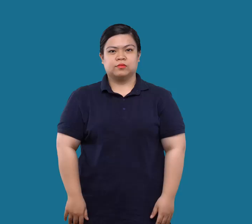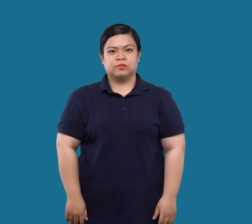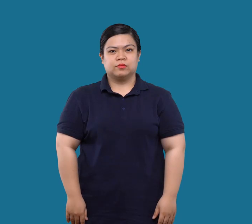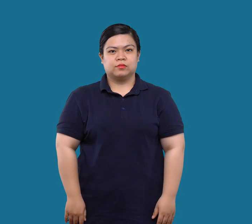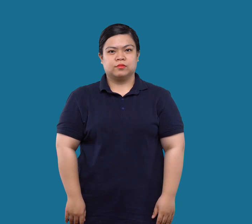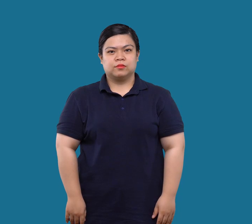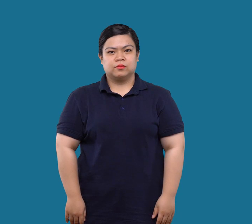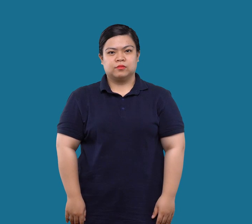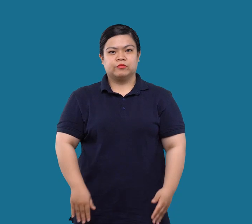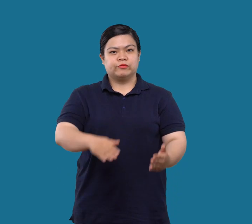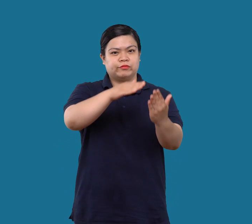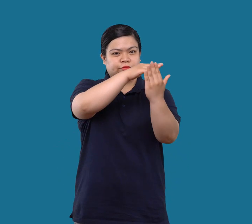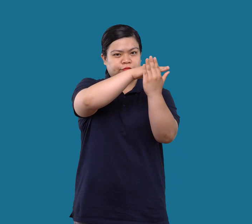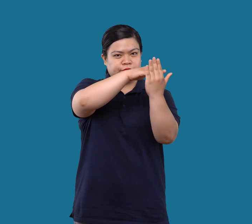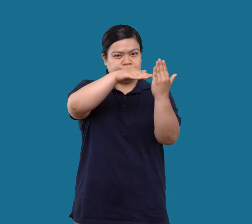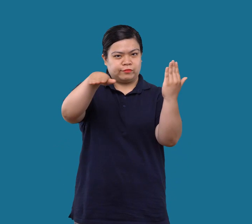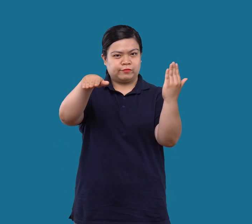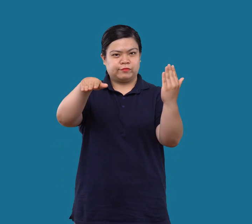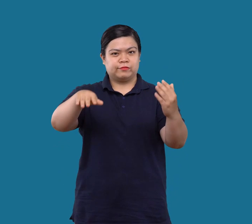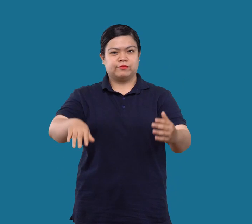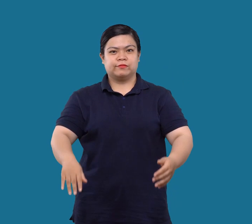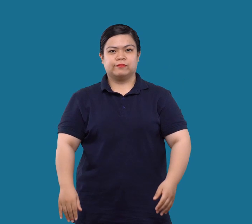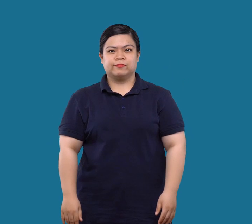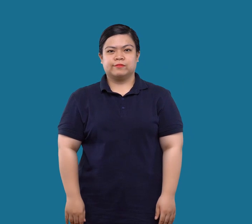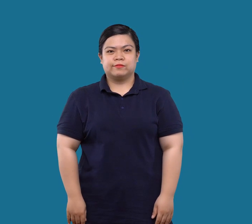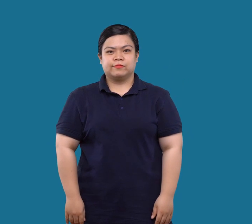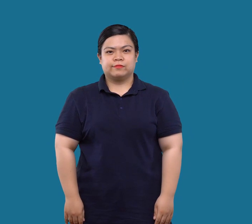rưỡi